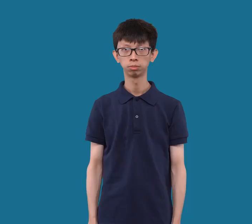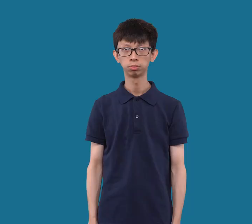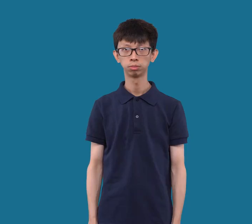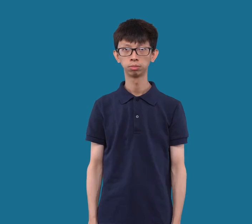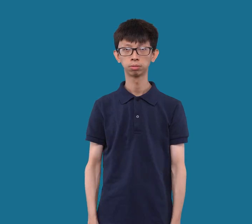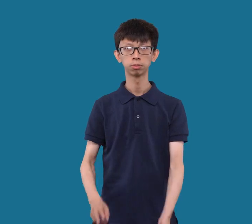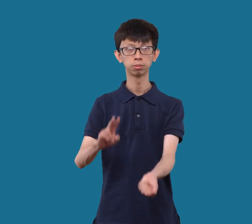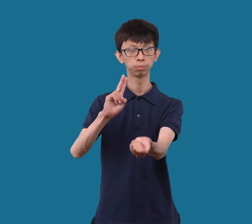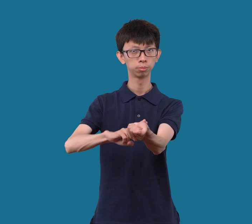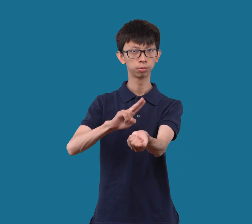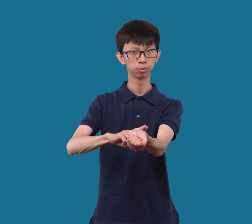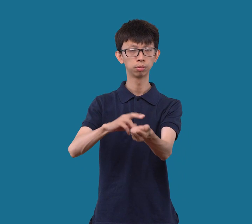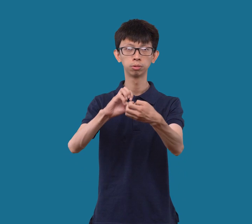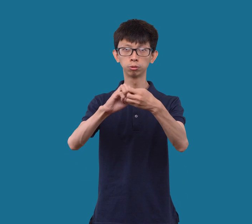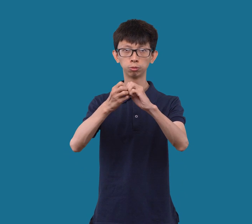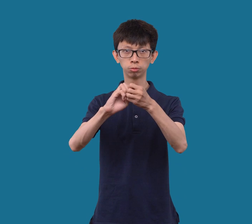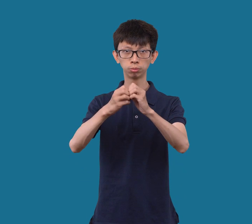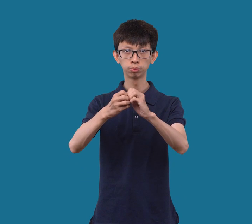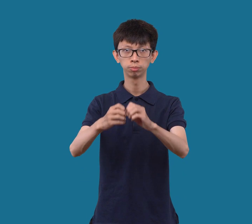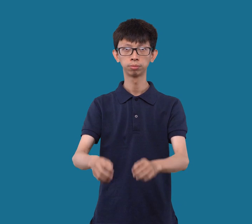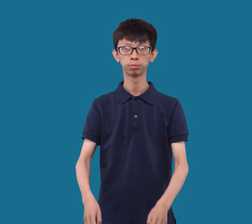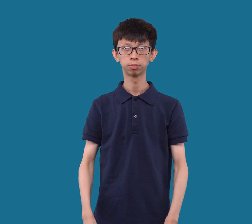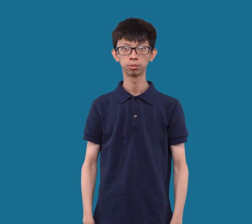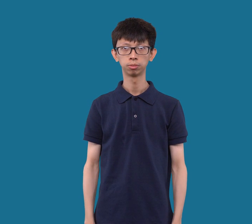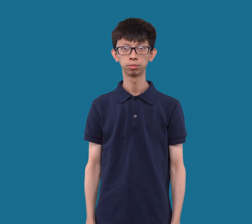chữa bệnh